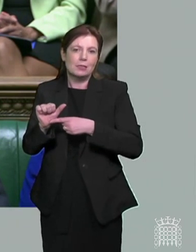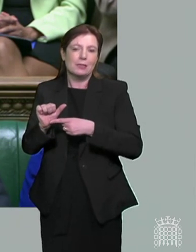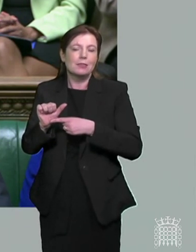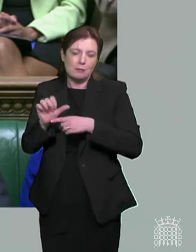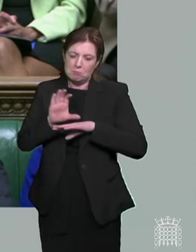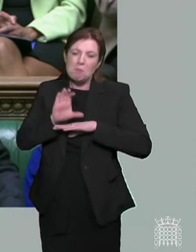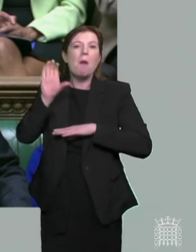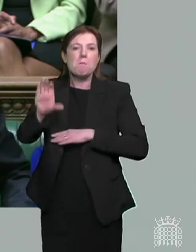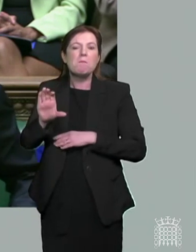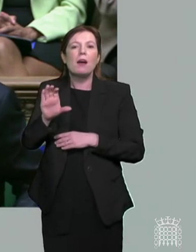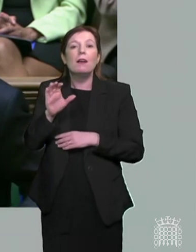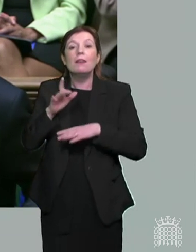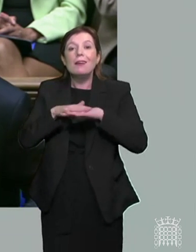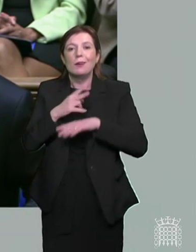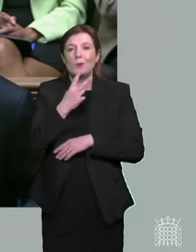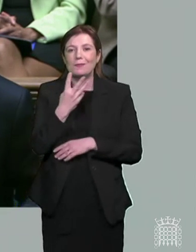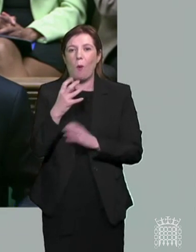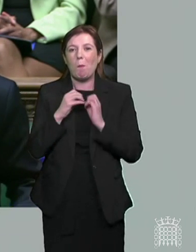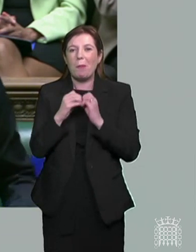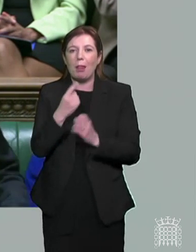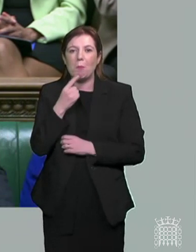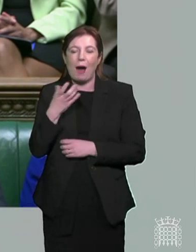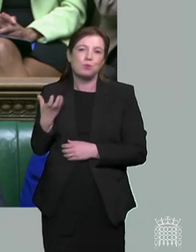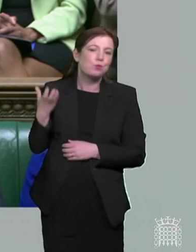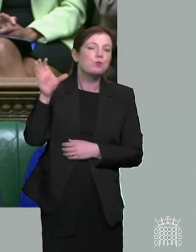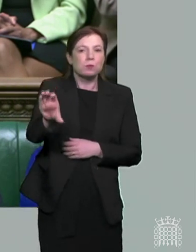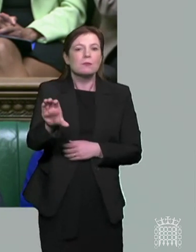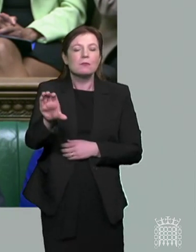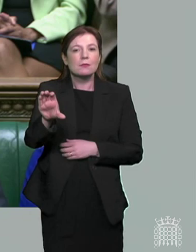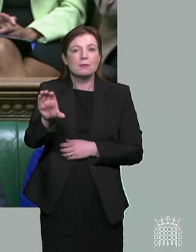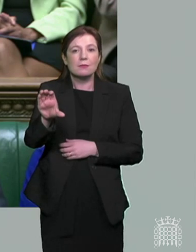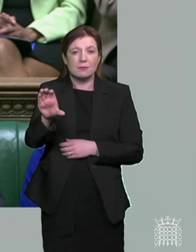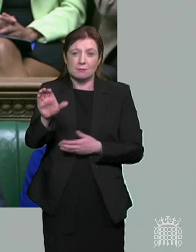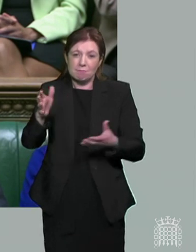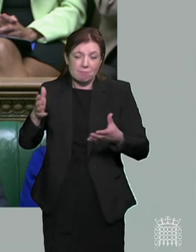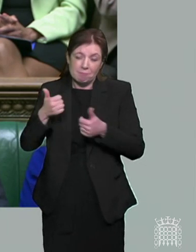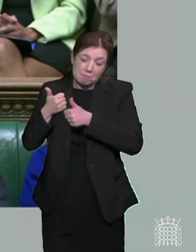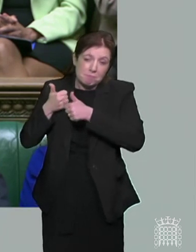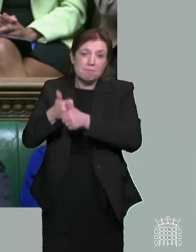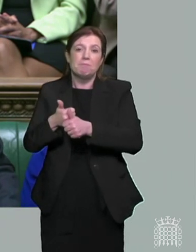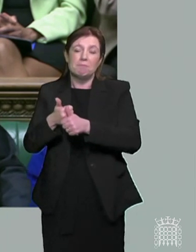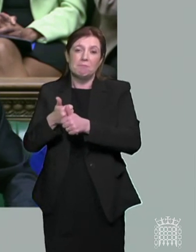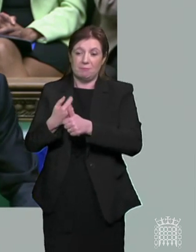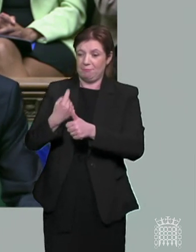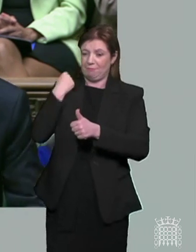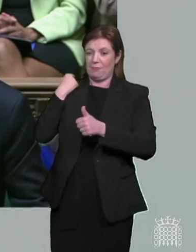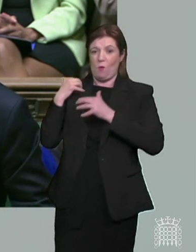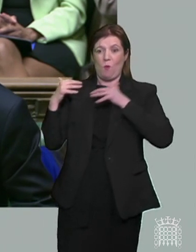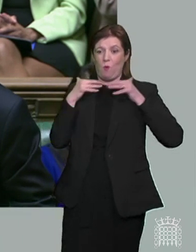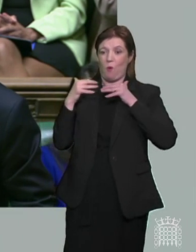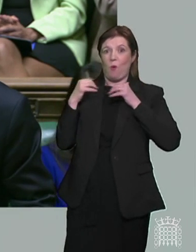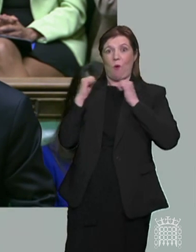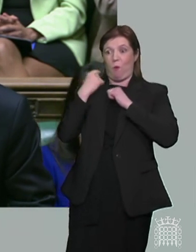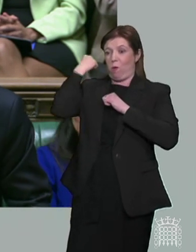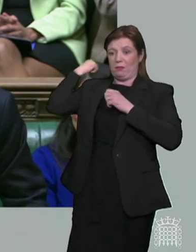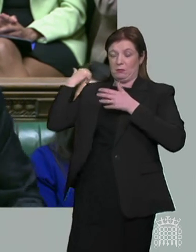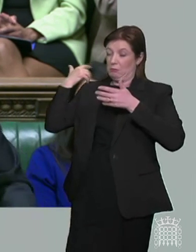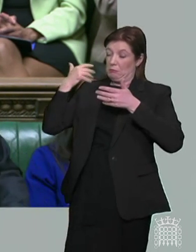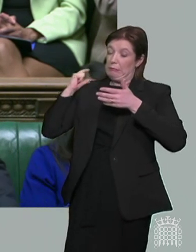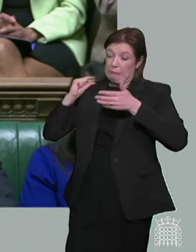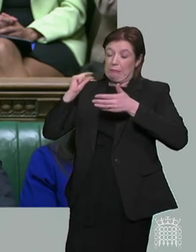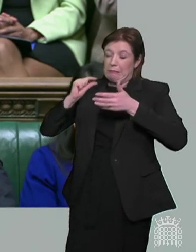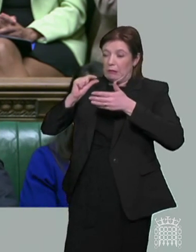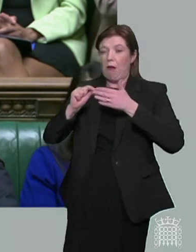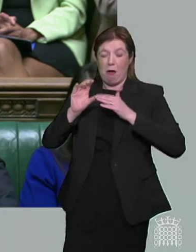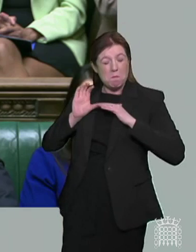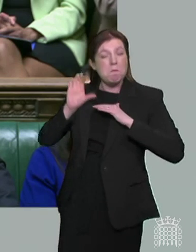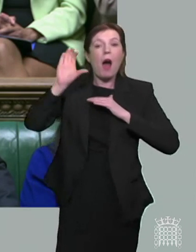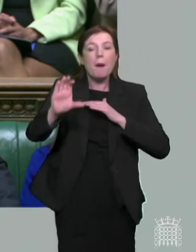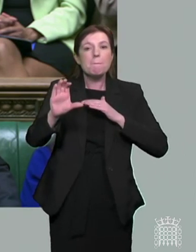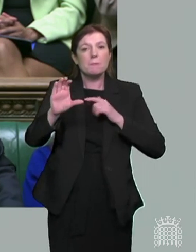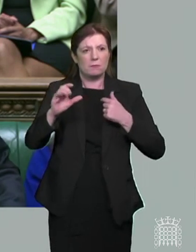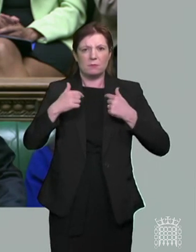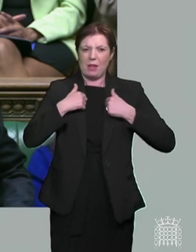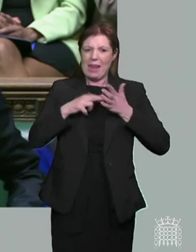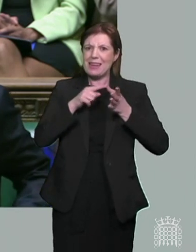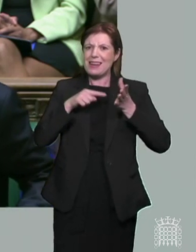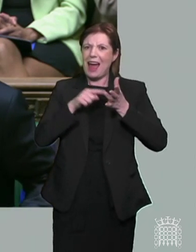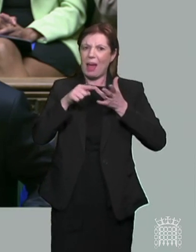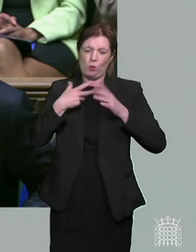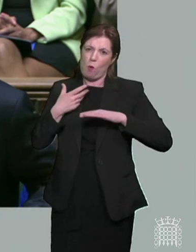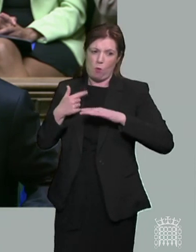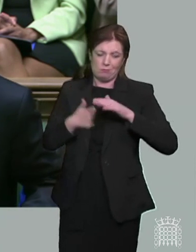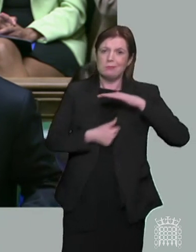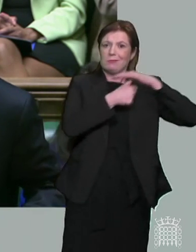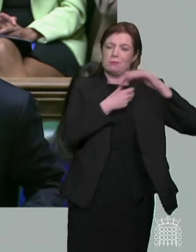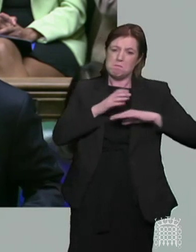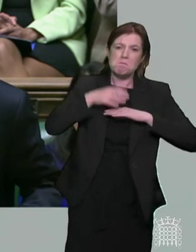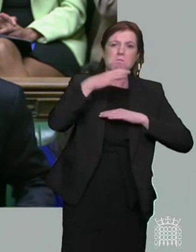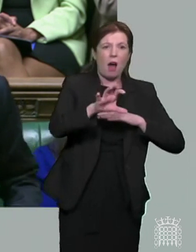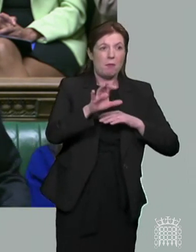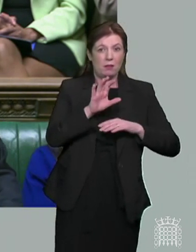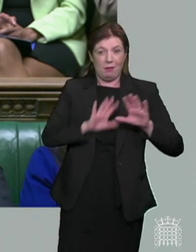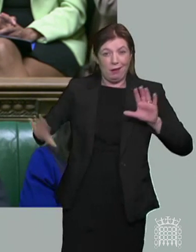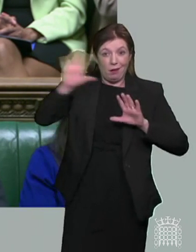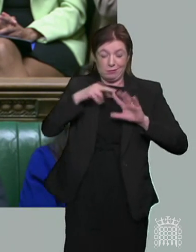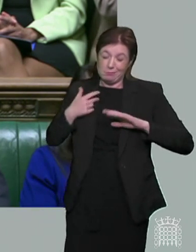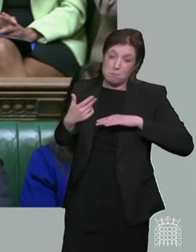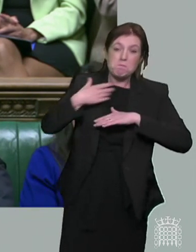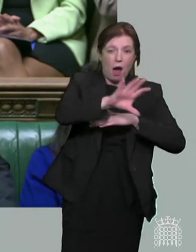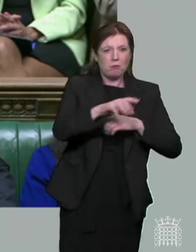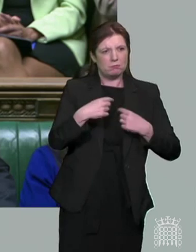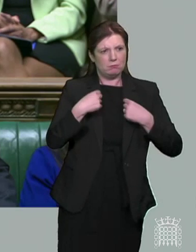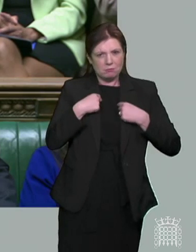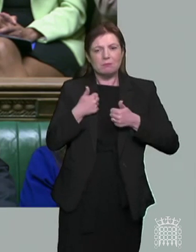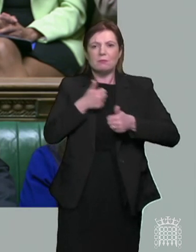In that settlement it received £24 billion of new cash, the largest uplift to defence spending since the end of the cold war, ensuring that we are not just the second-largest spender in Europe in NATO but the fifth largest in the world, a record of which we on the Conservative Benches are very proud.